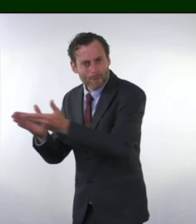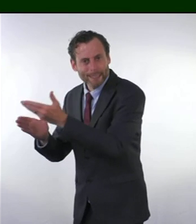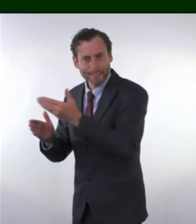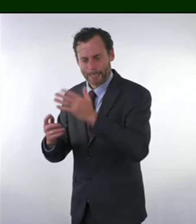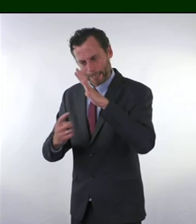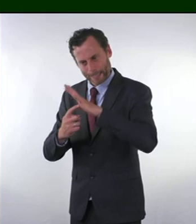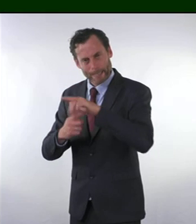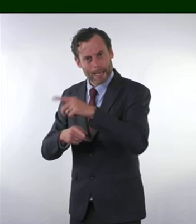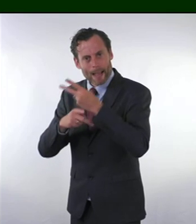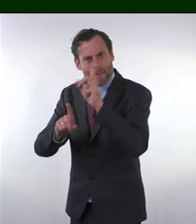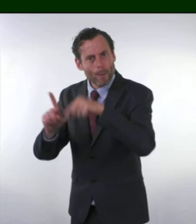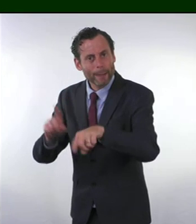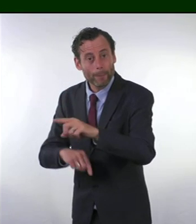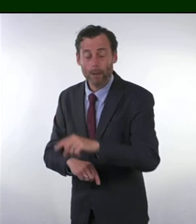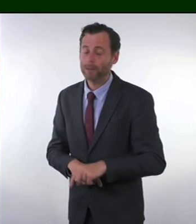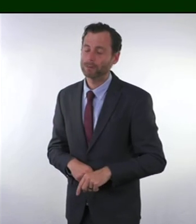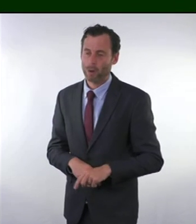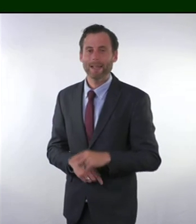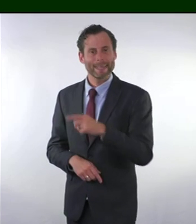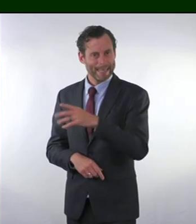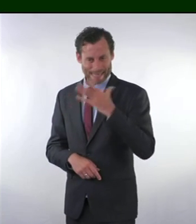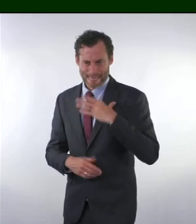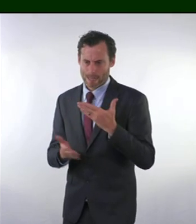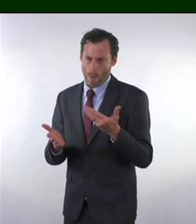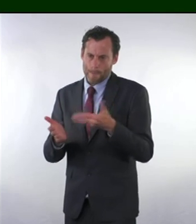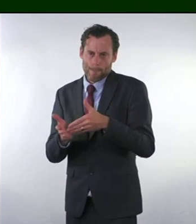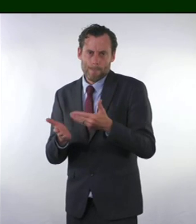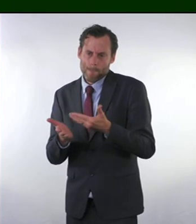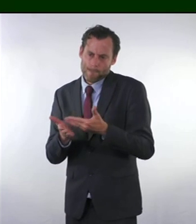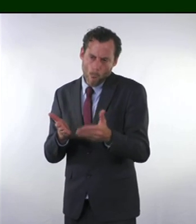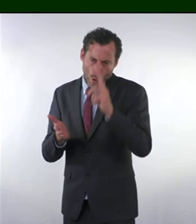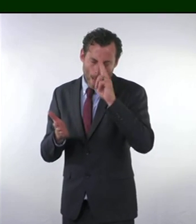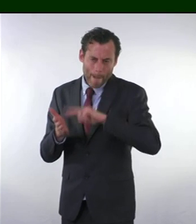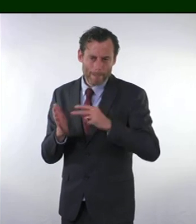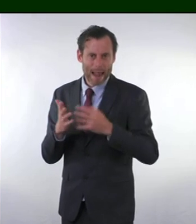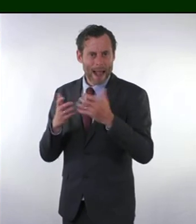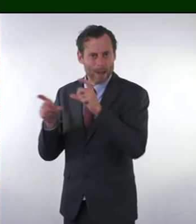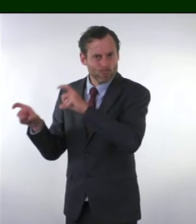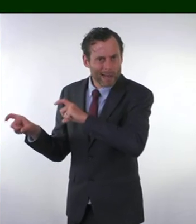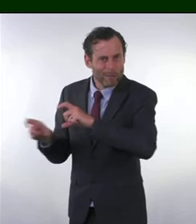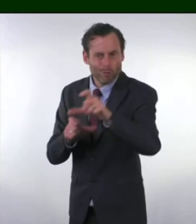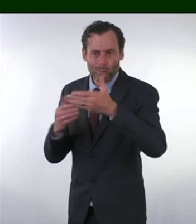I am sure he will understand that further, long-term solutions are now under active consideration.